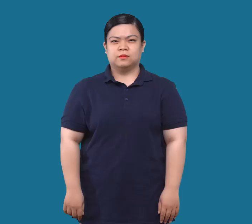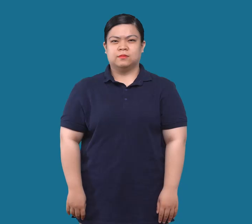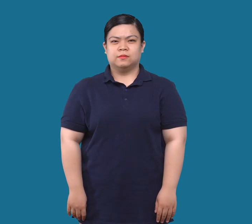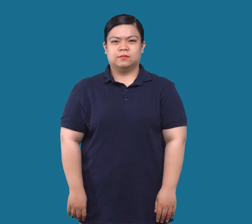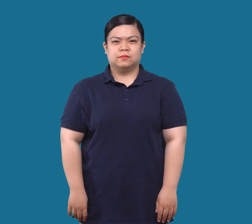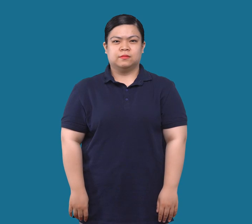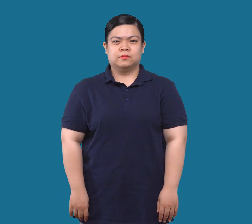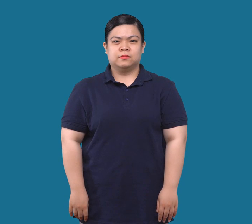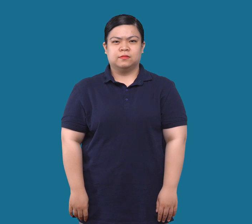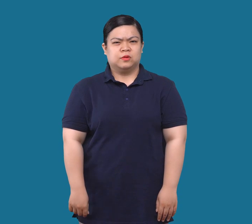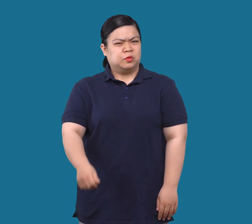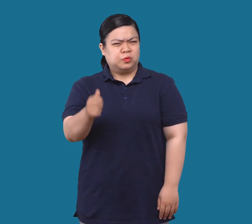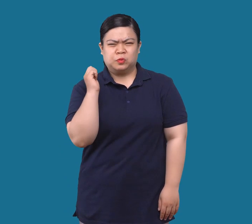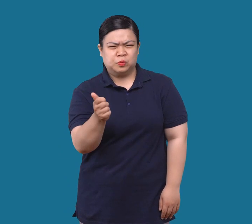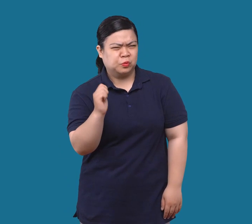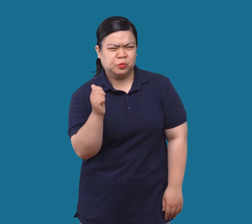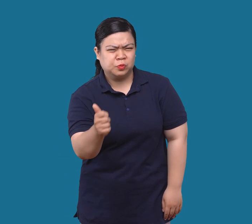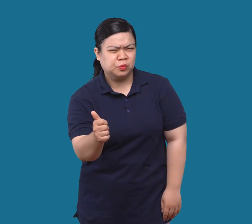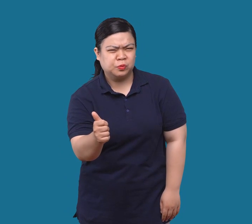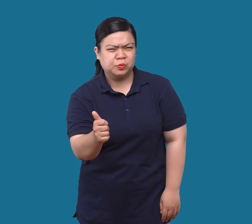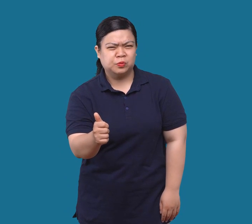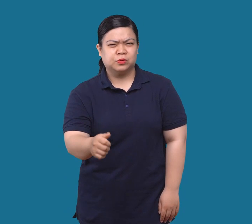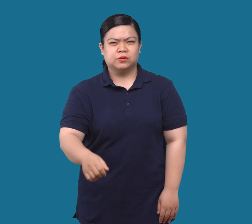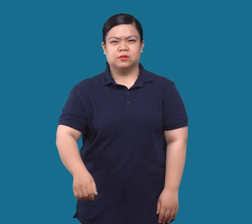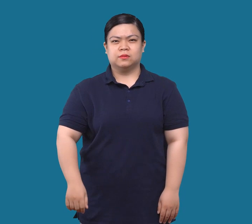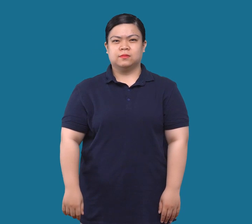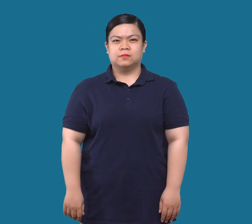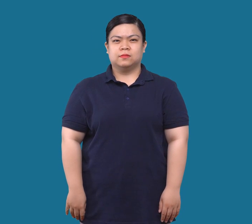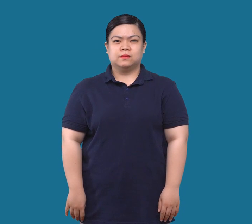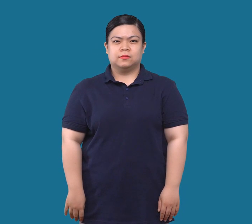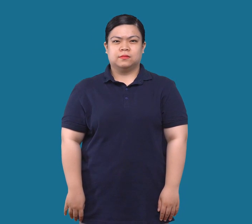quý giá